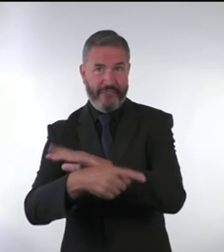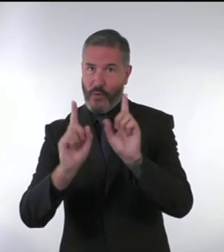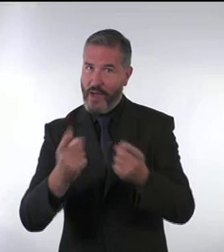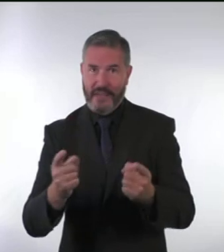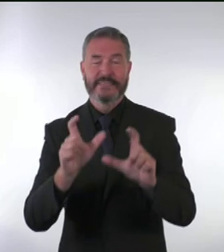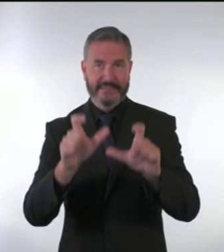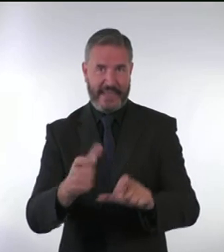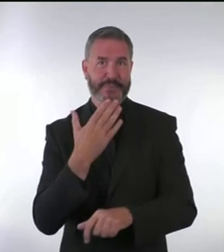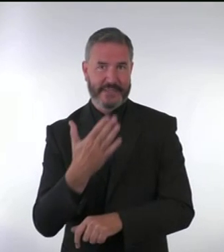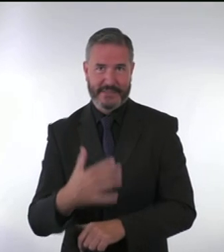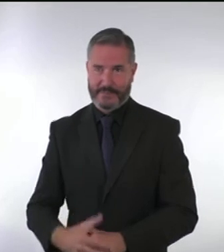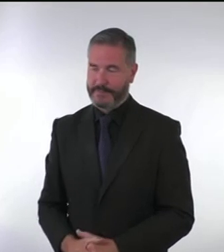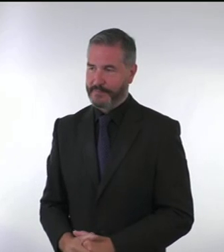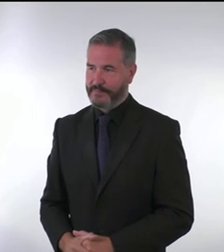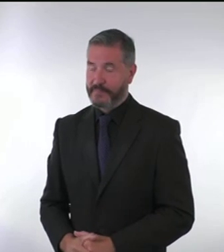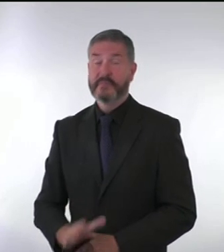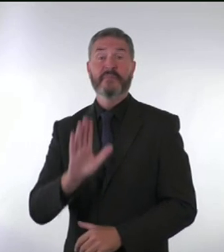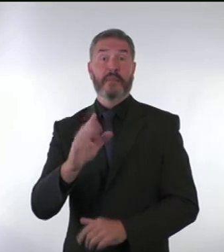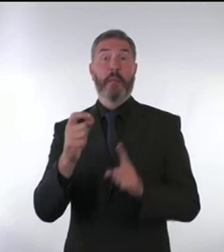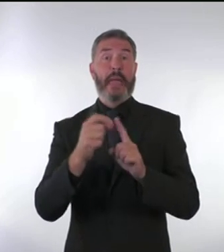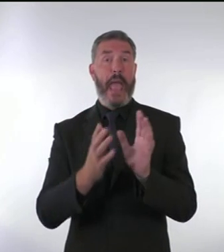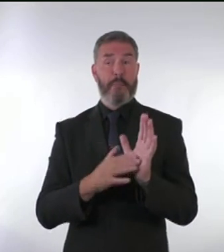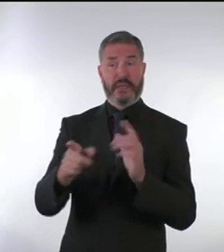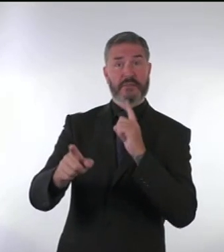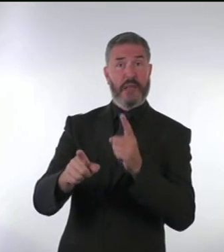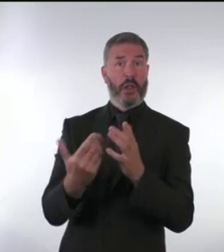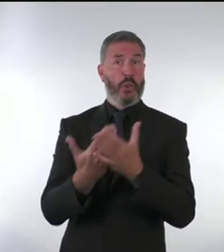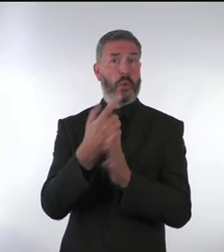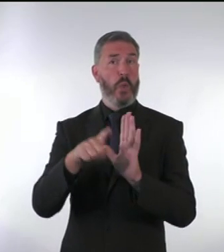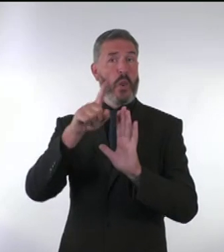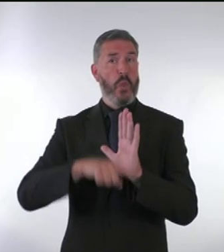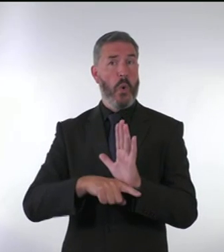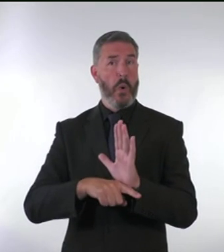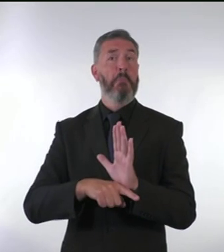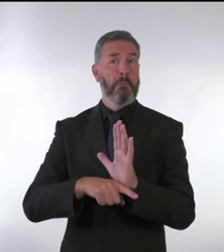The Prime Minister says that he will introduce new legislation.